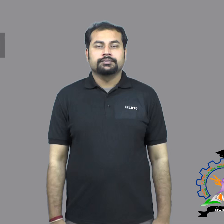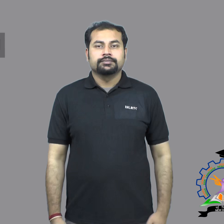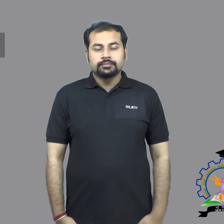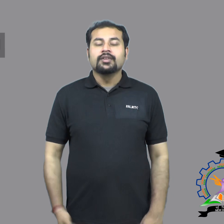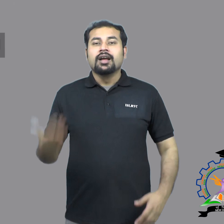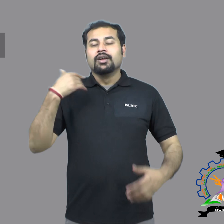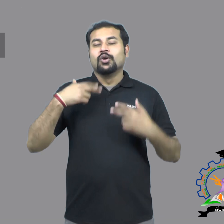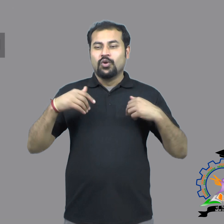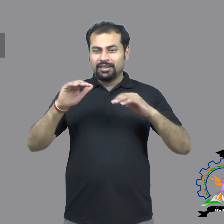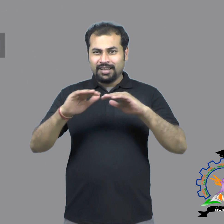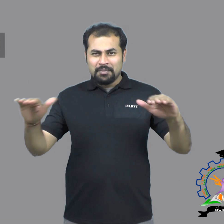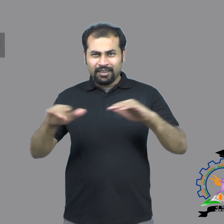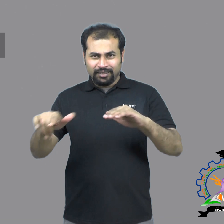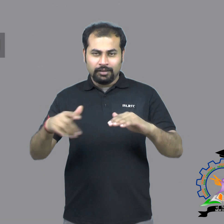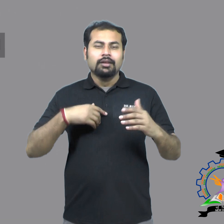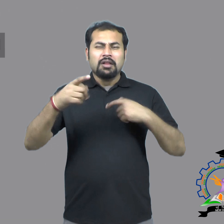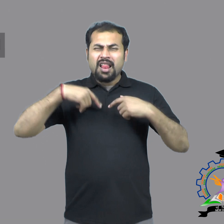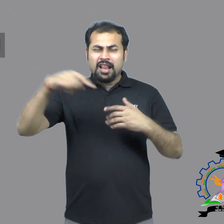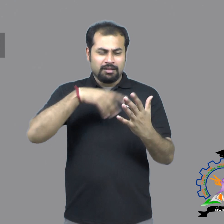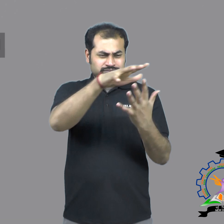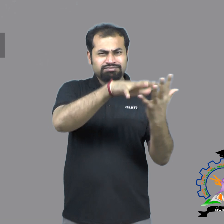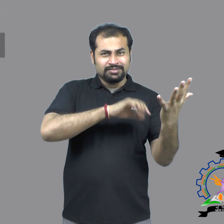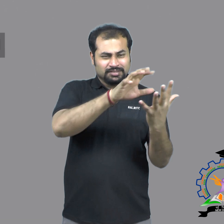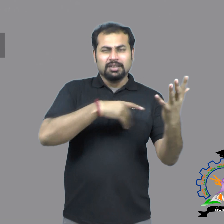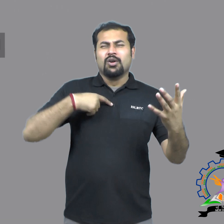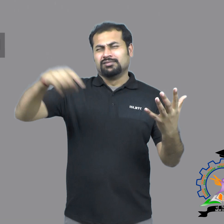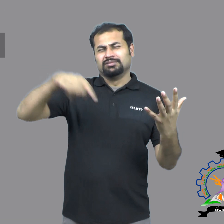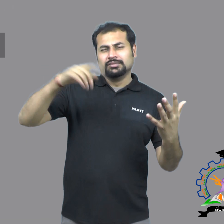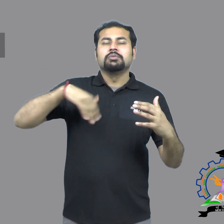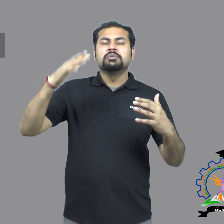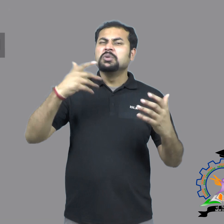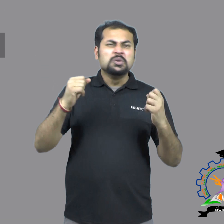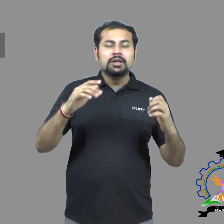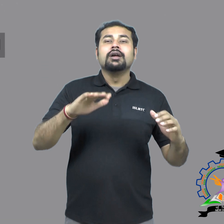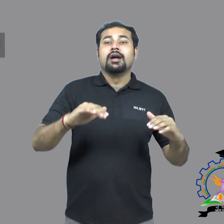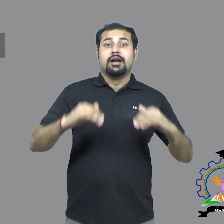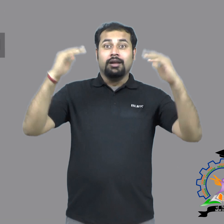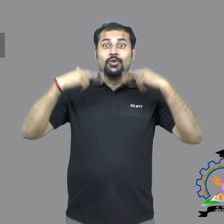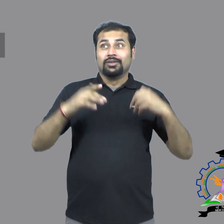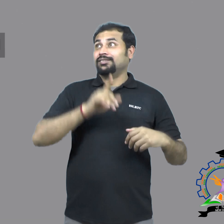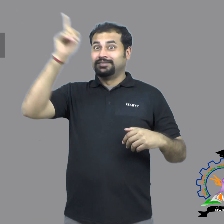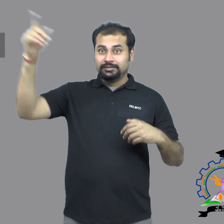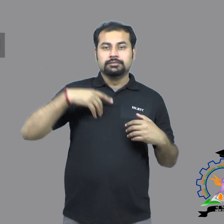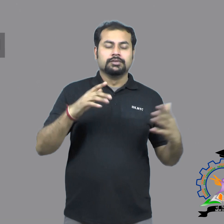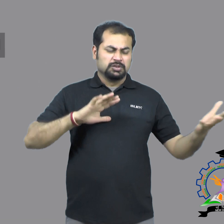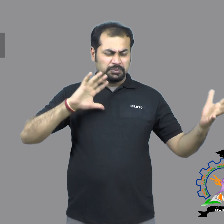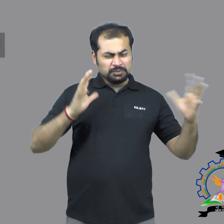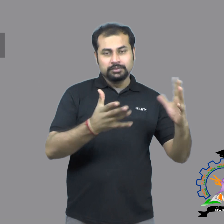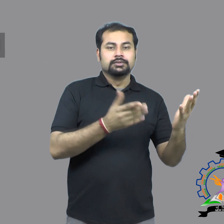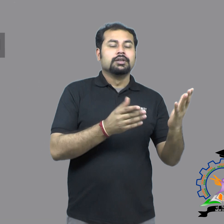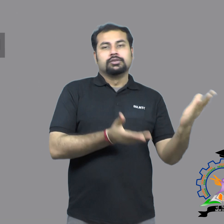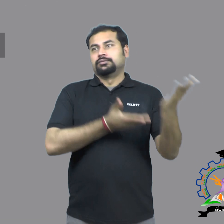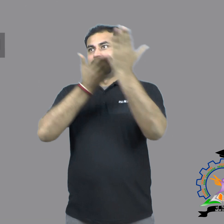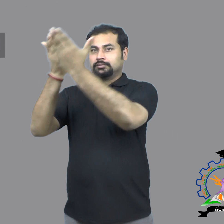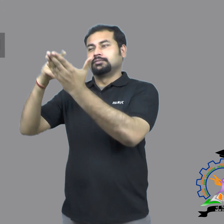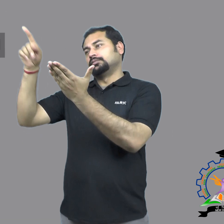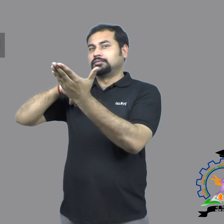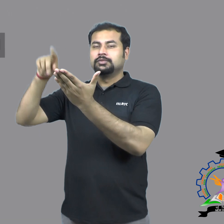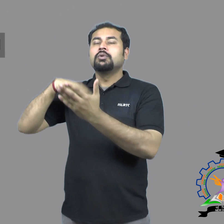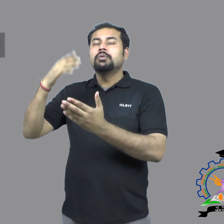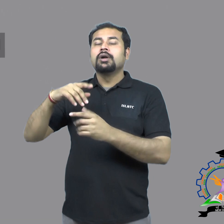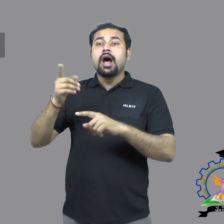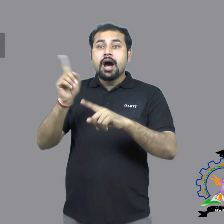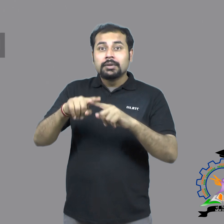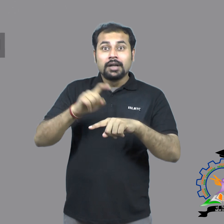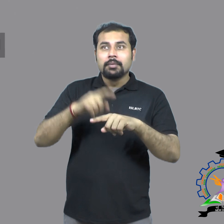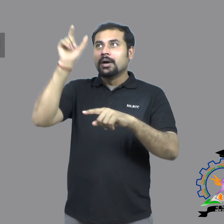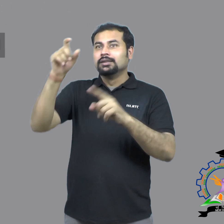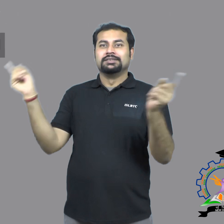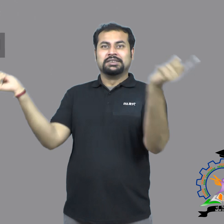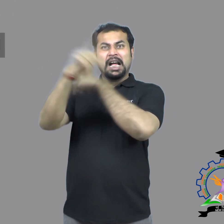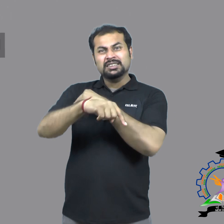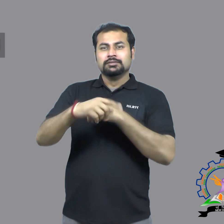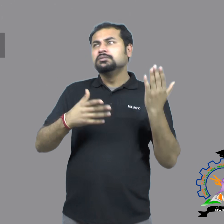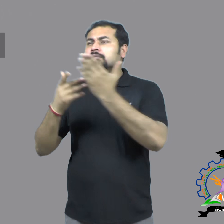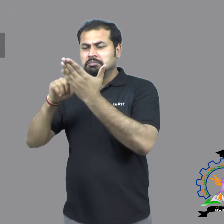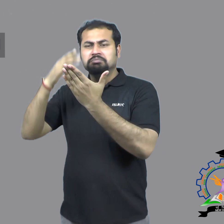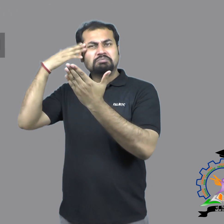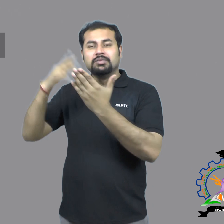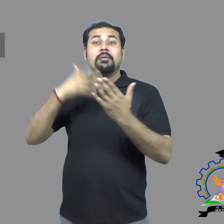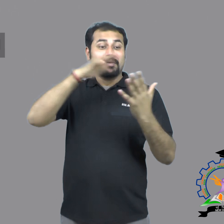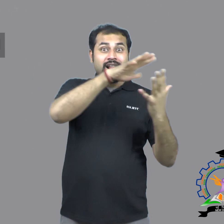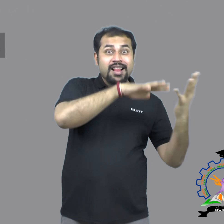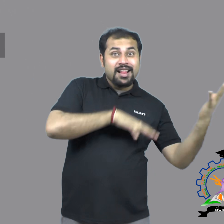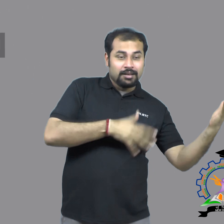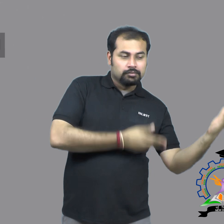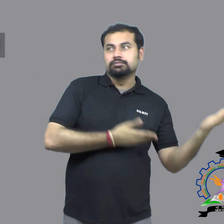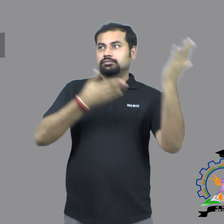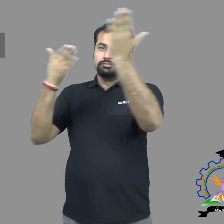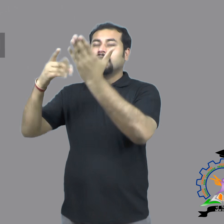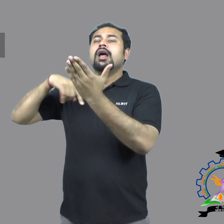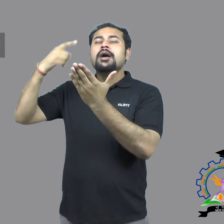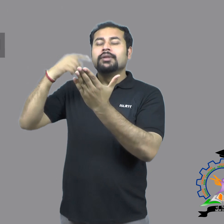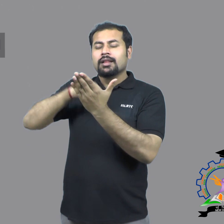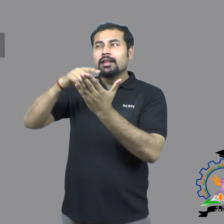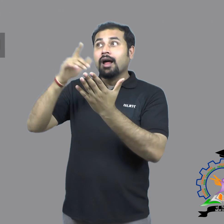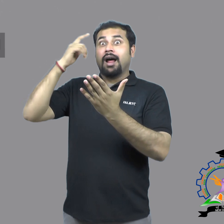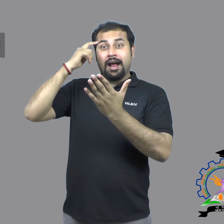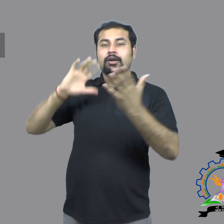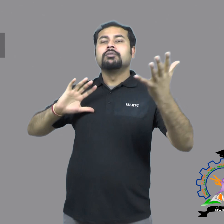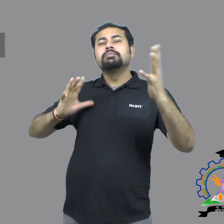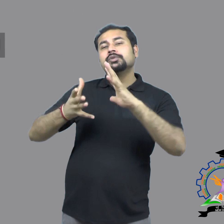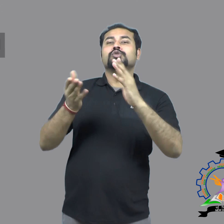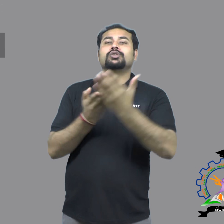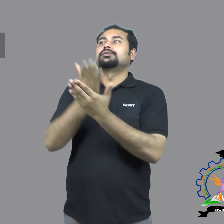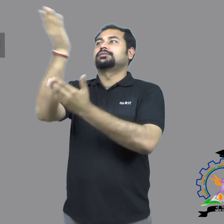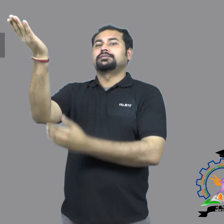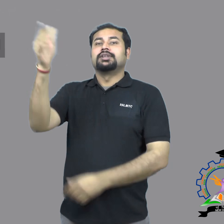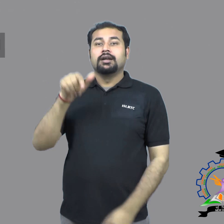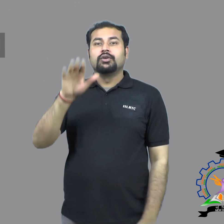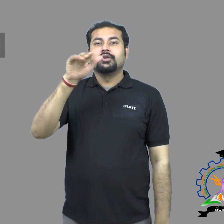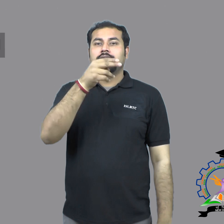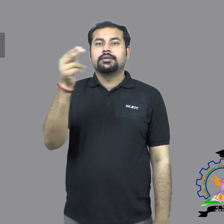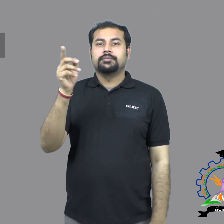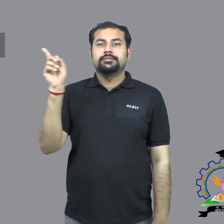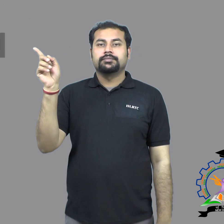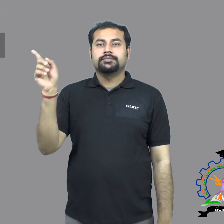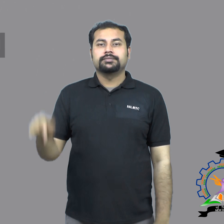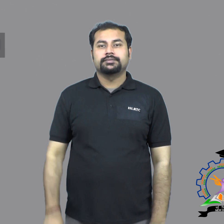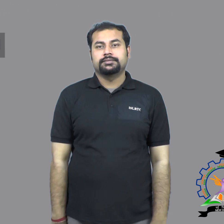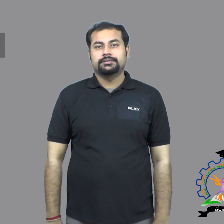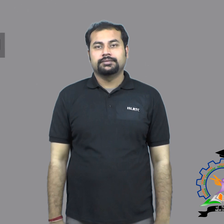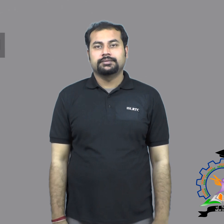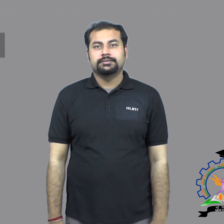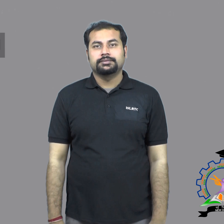Abstract of Record